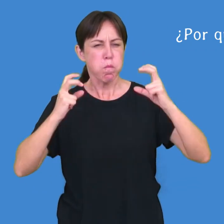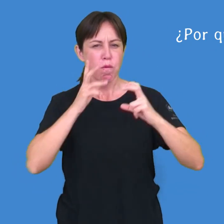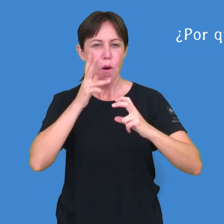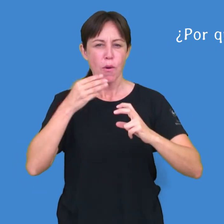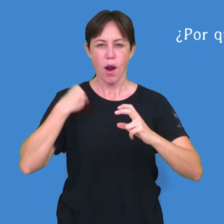motivo